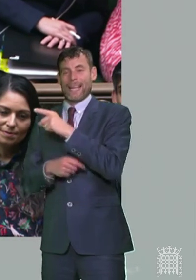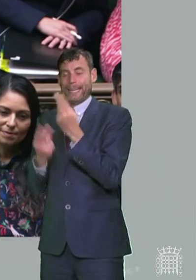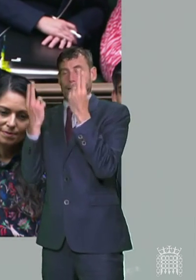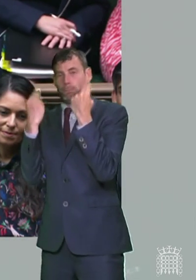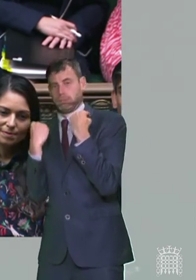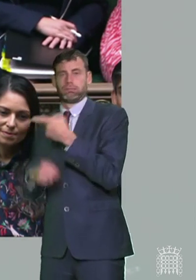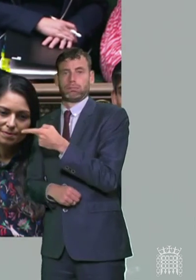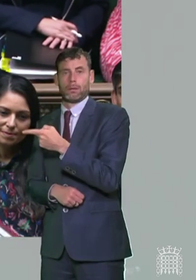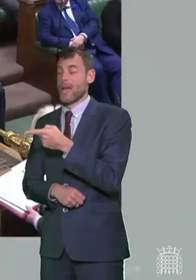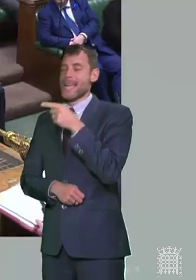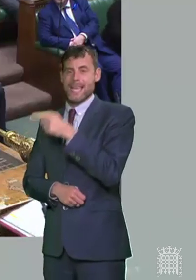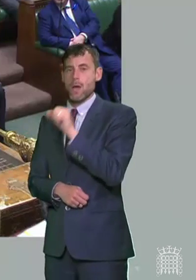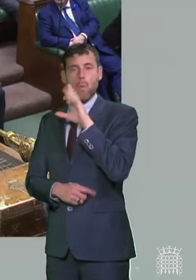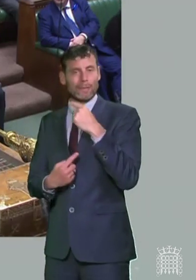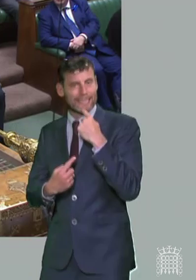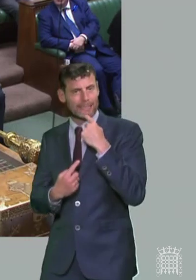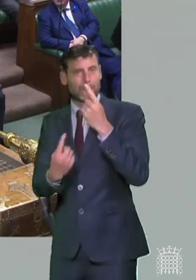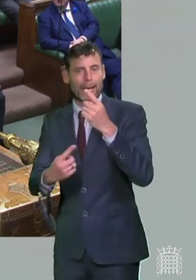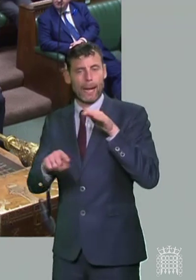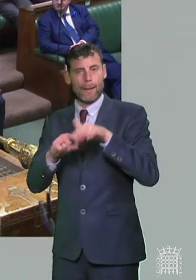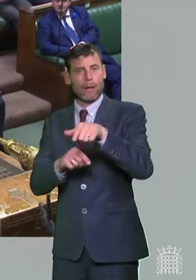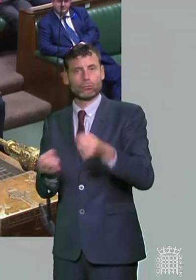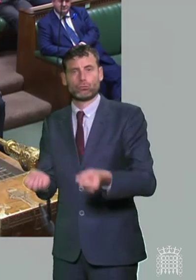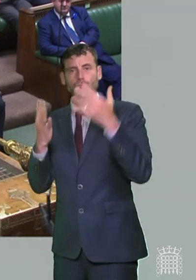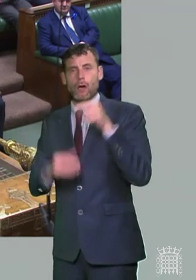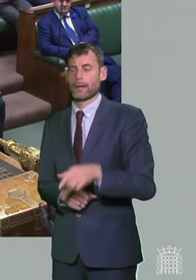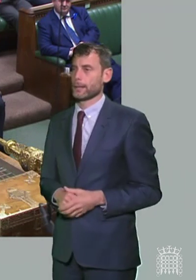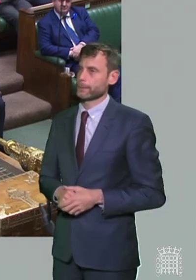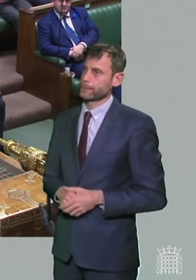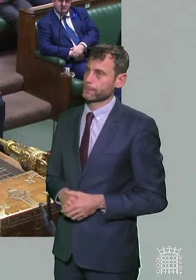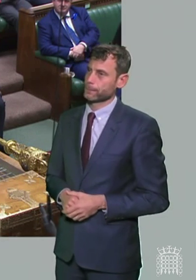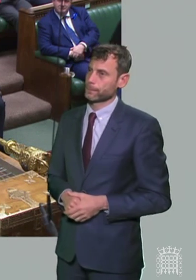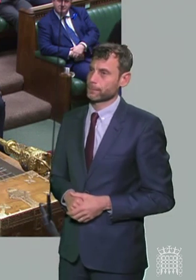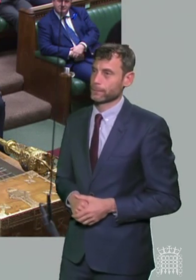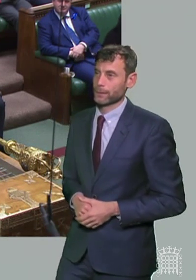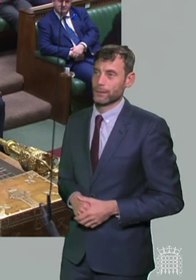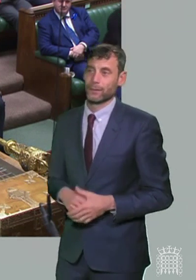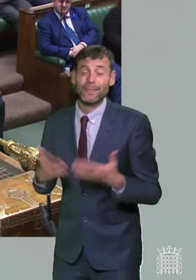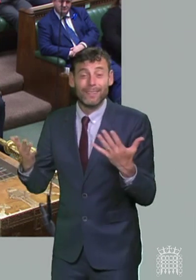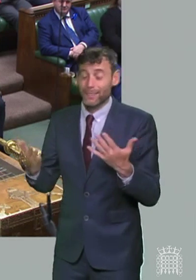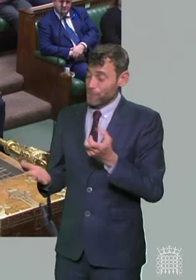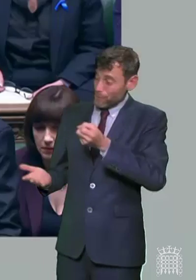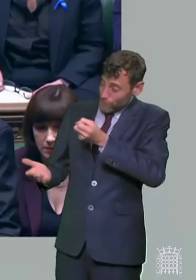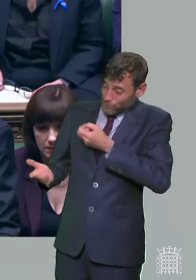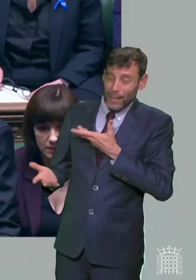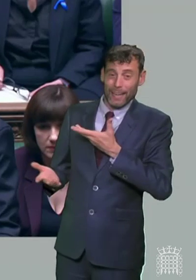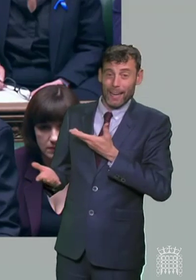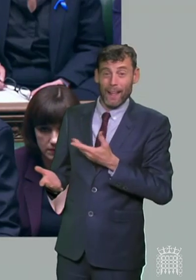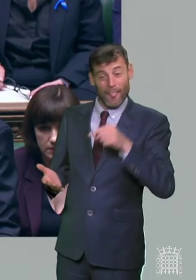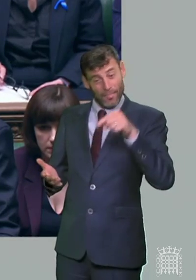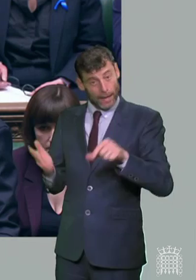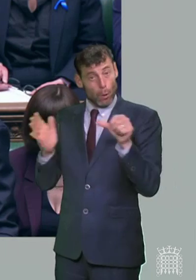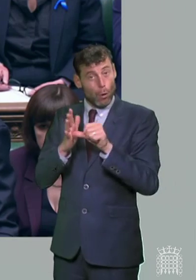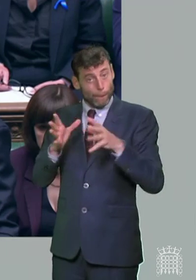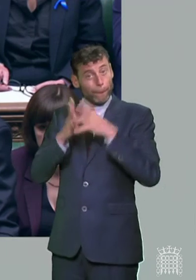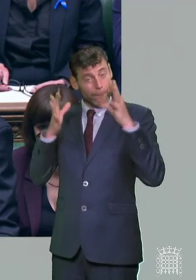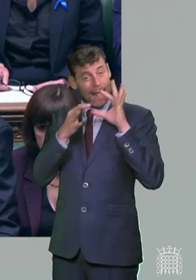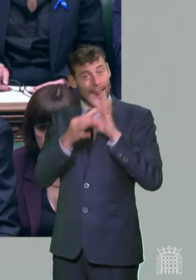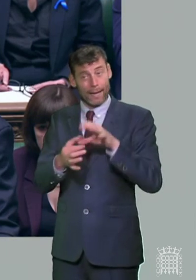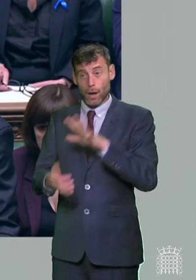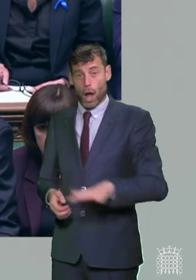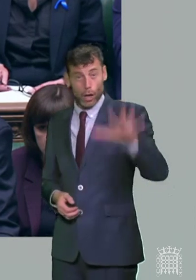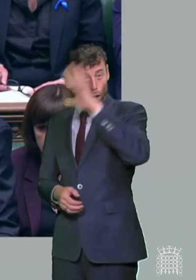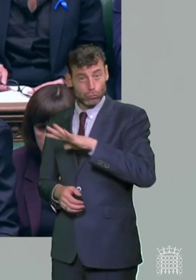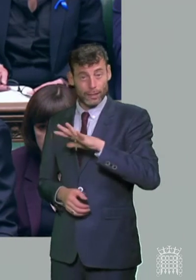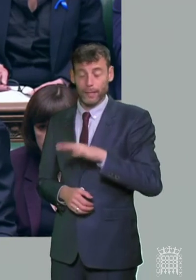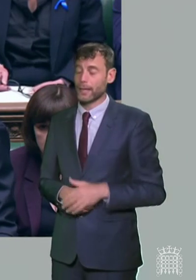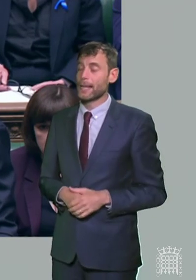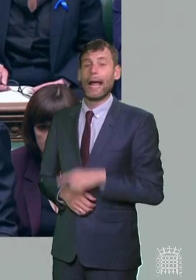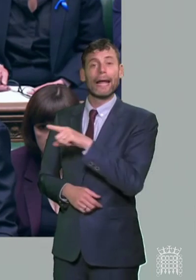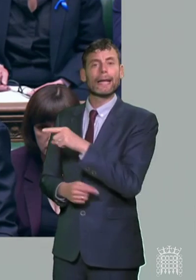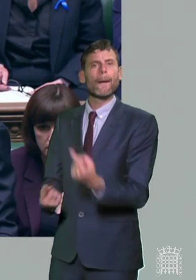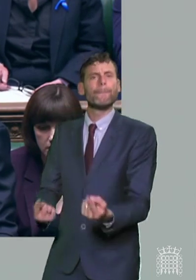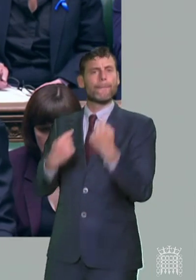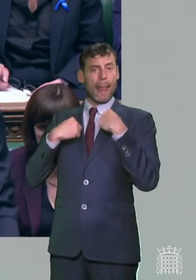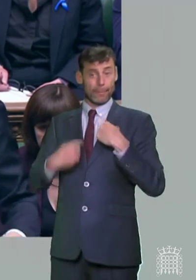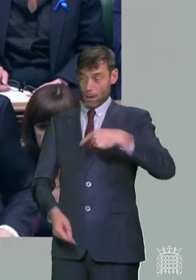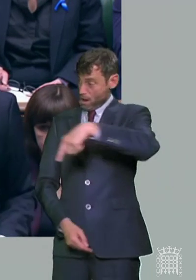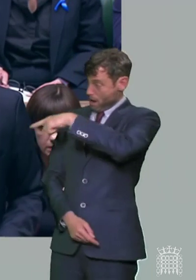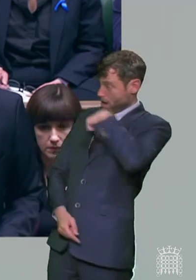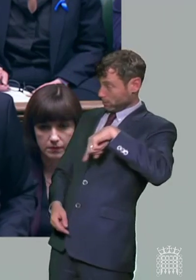The Prime Minister cannot help himself. There is a huge problem facing the country, and all he is interested in doing is blaming everyone else.